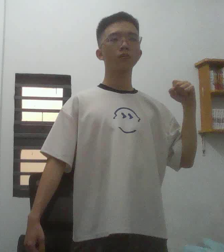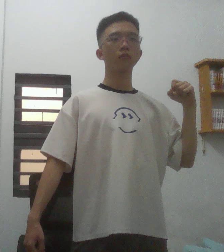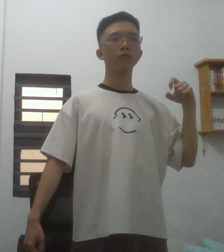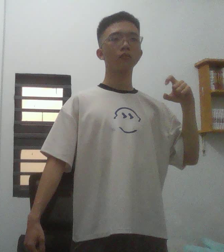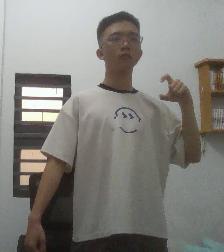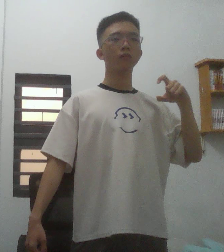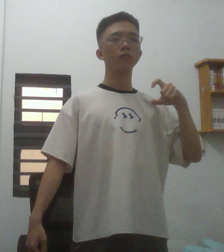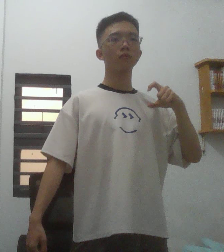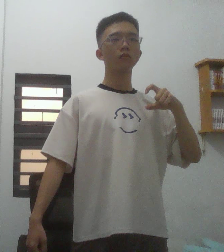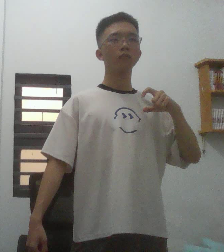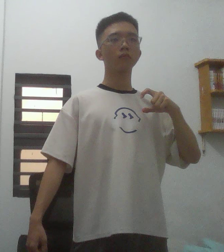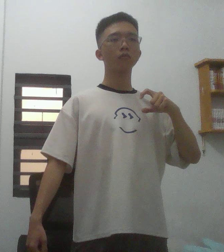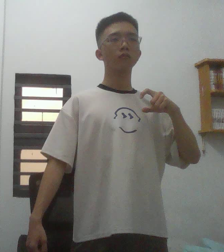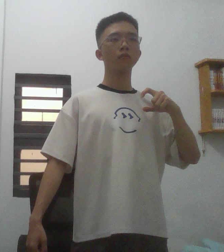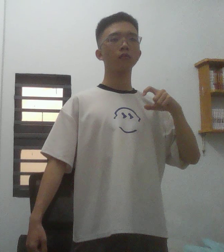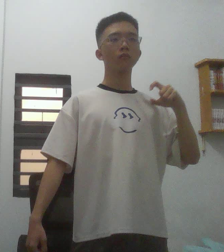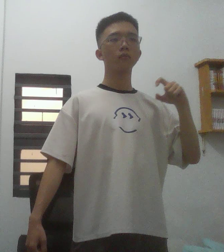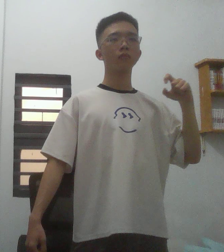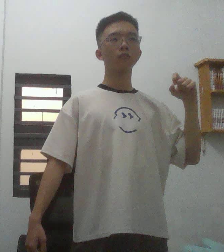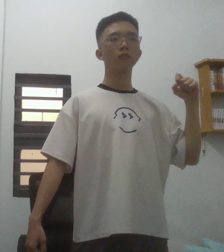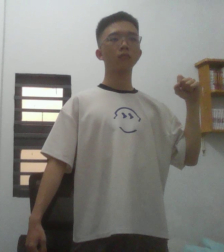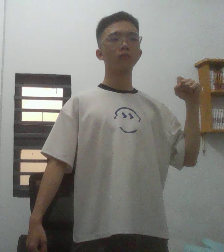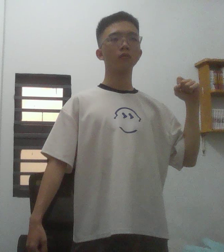giau co